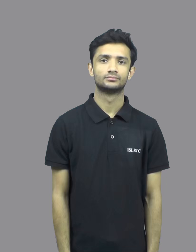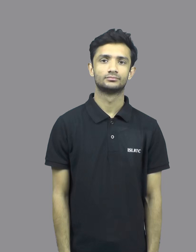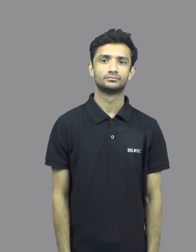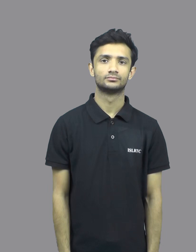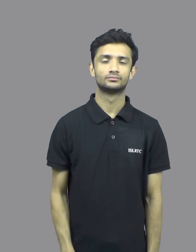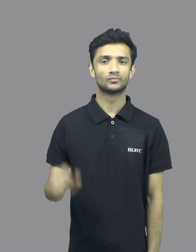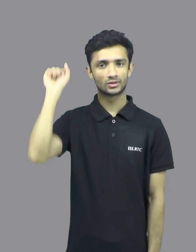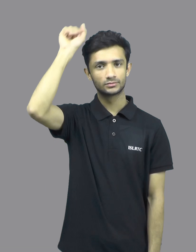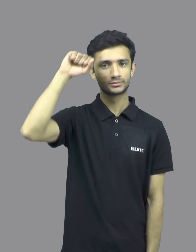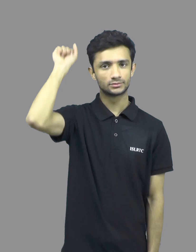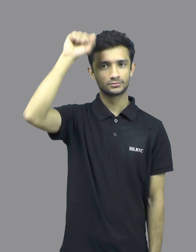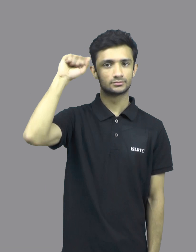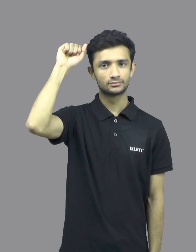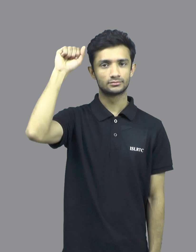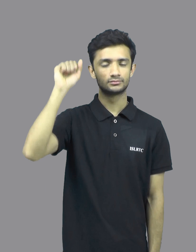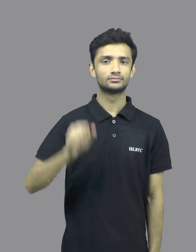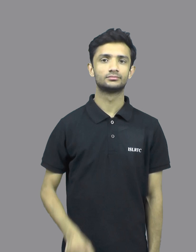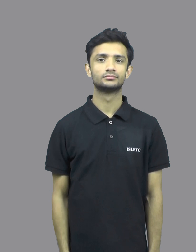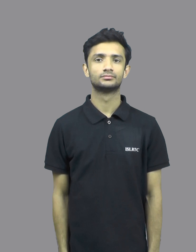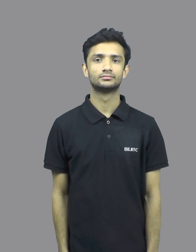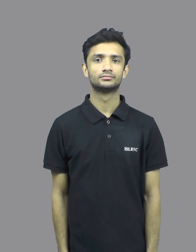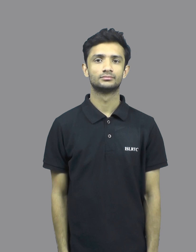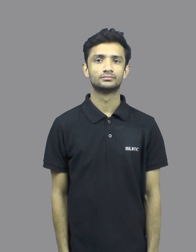Sikhism Sikh